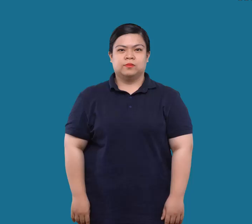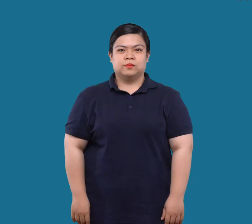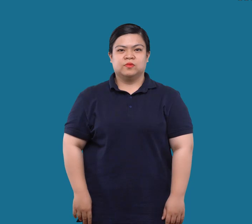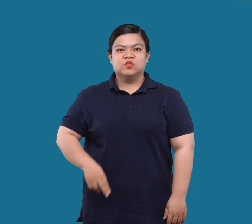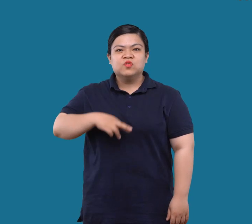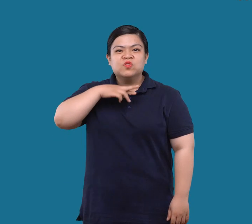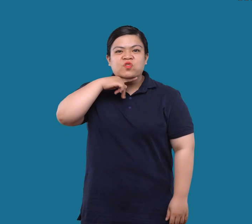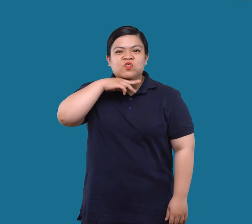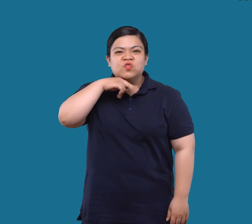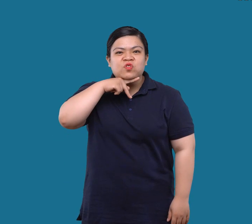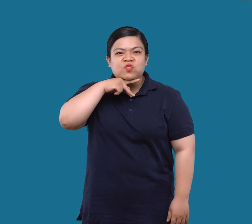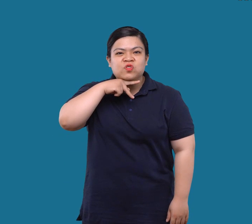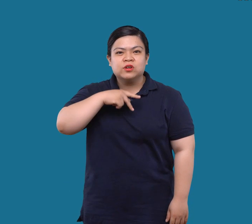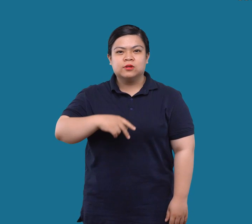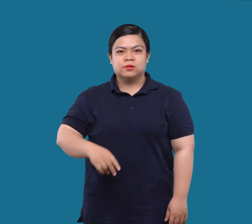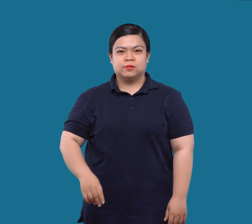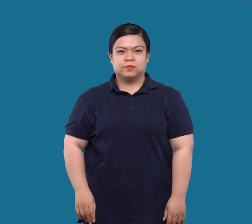con lợn (con heo)